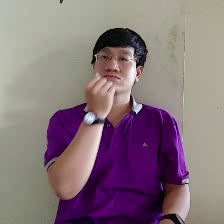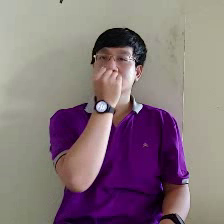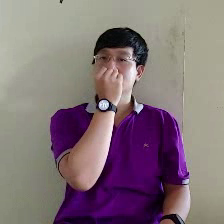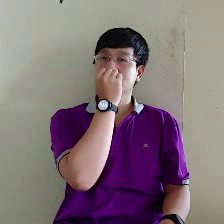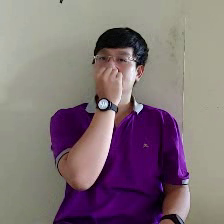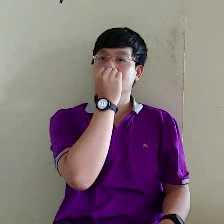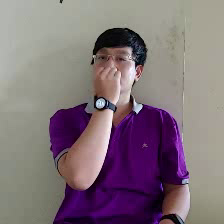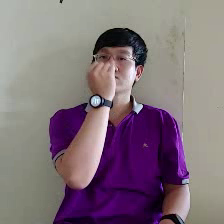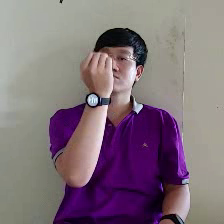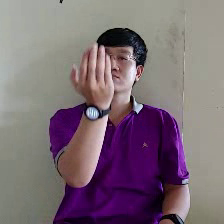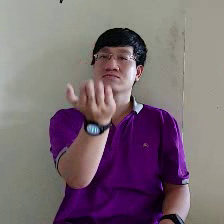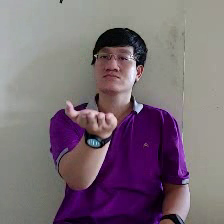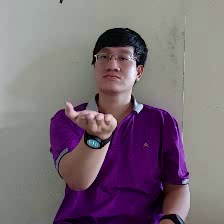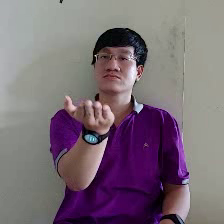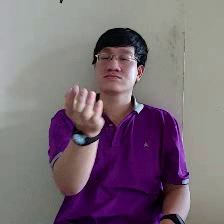Cảm ơn